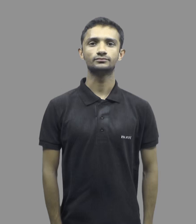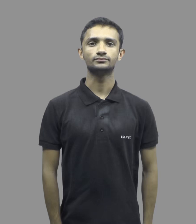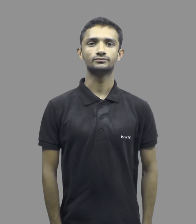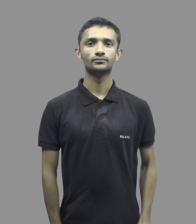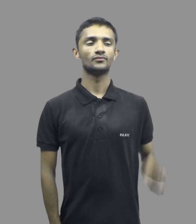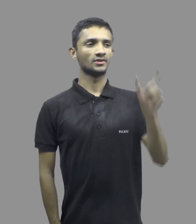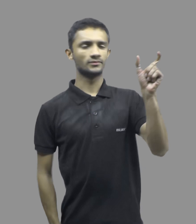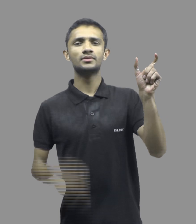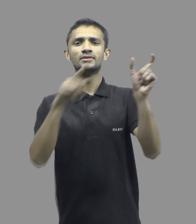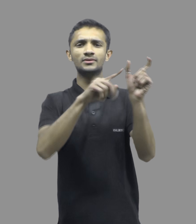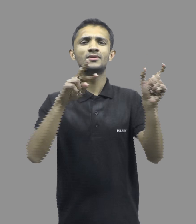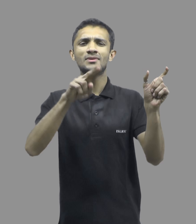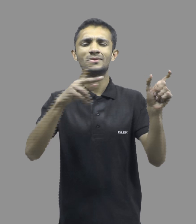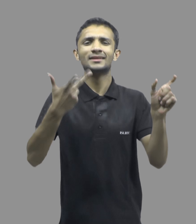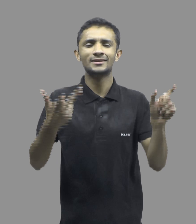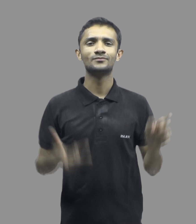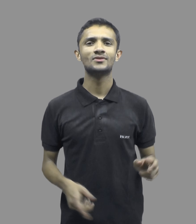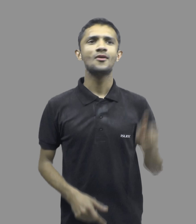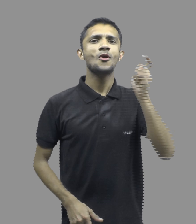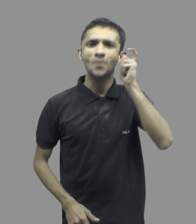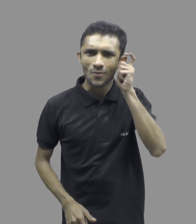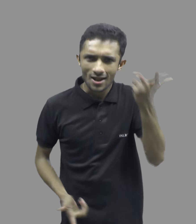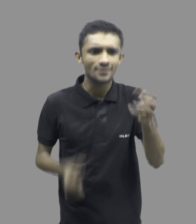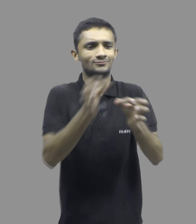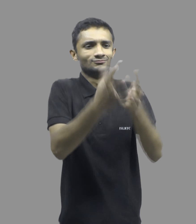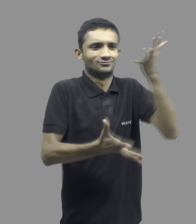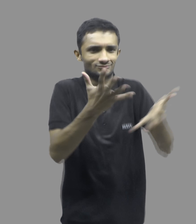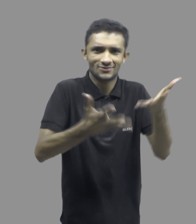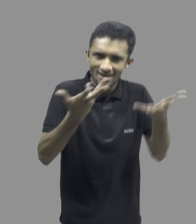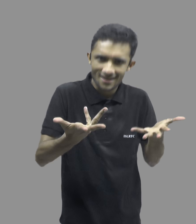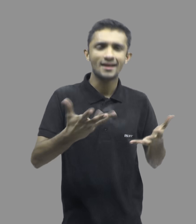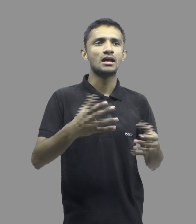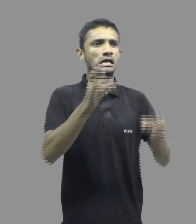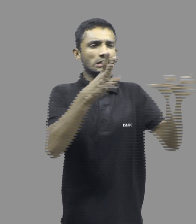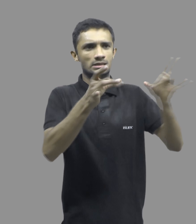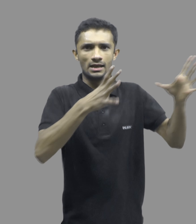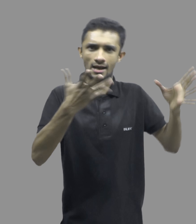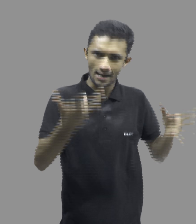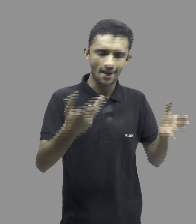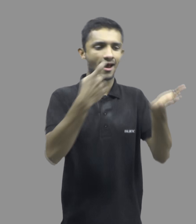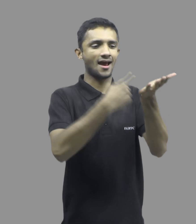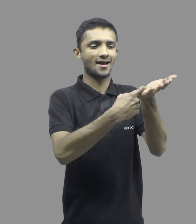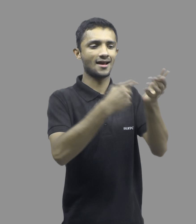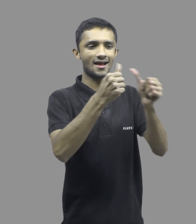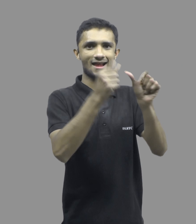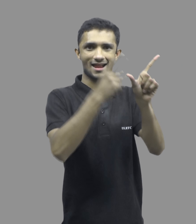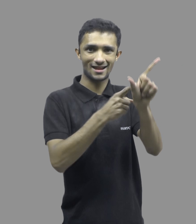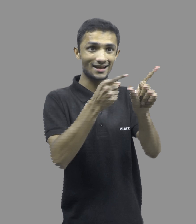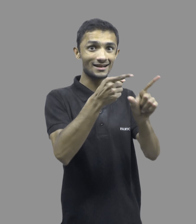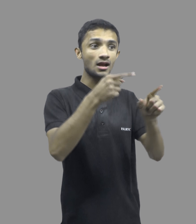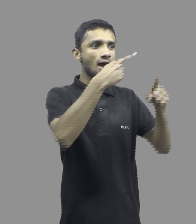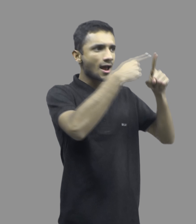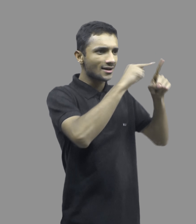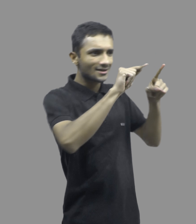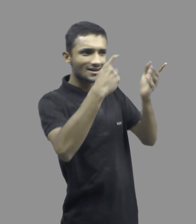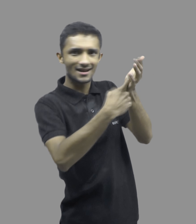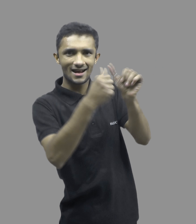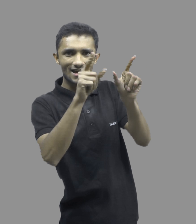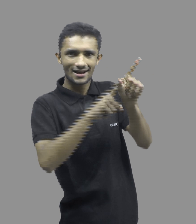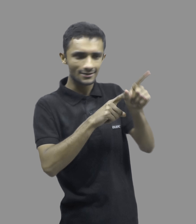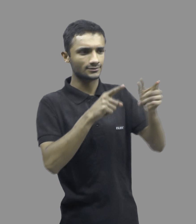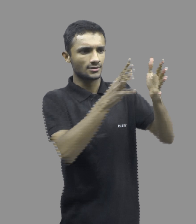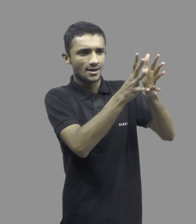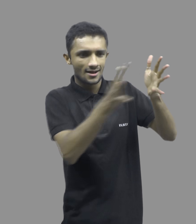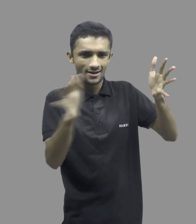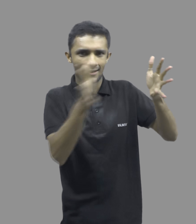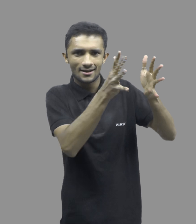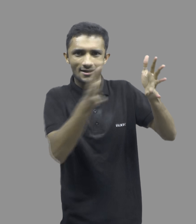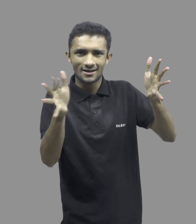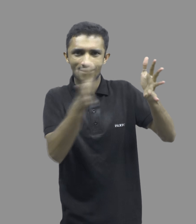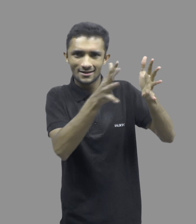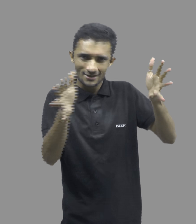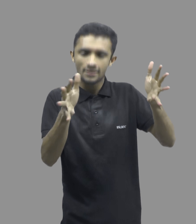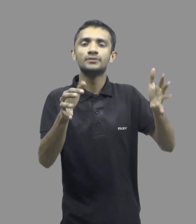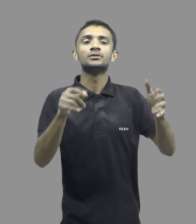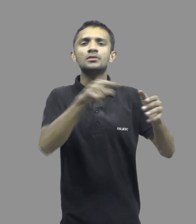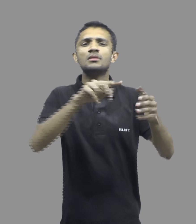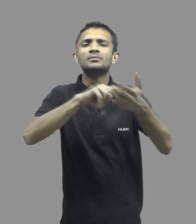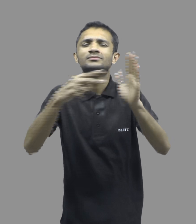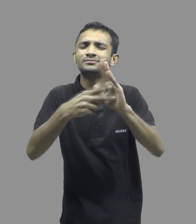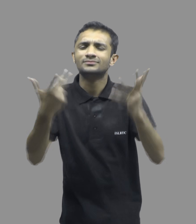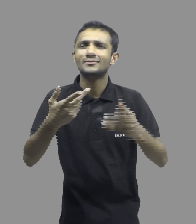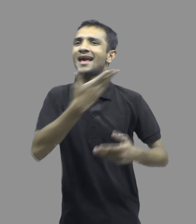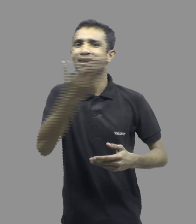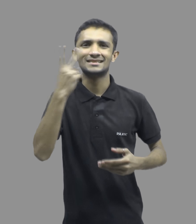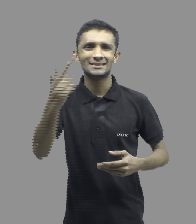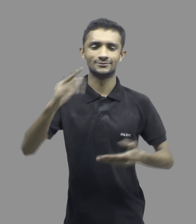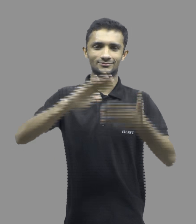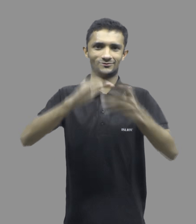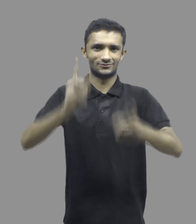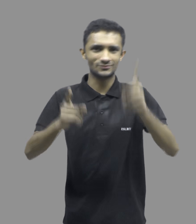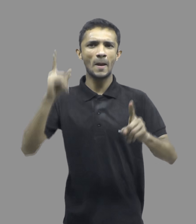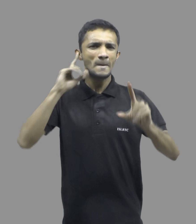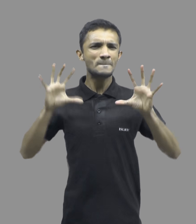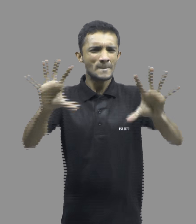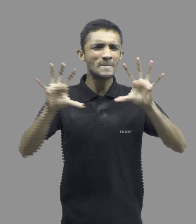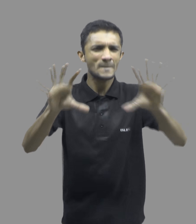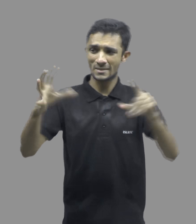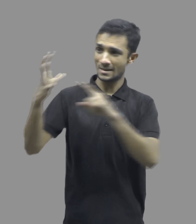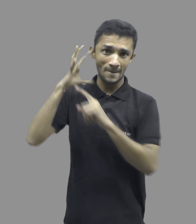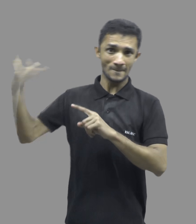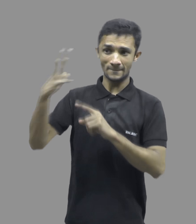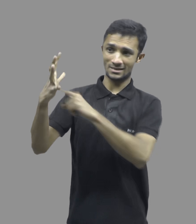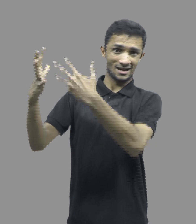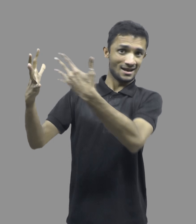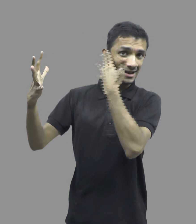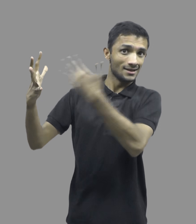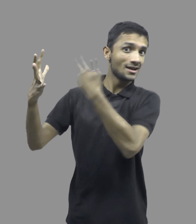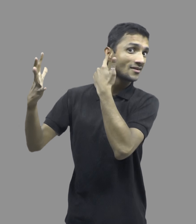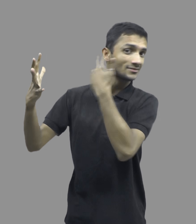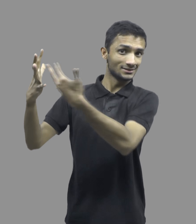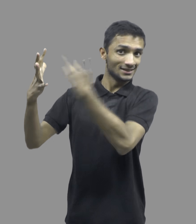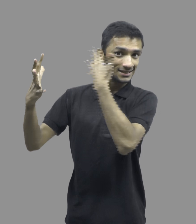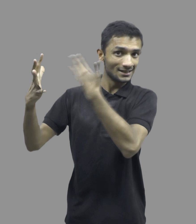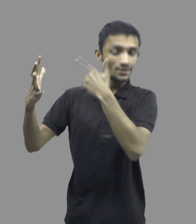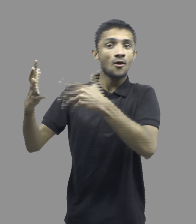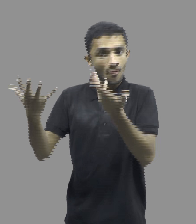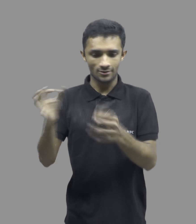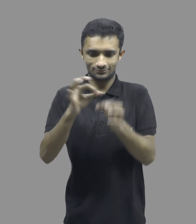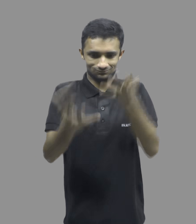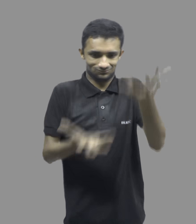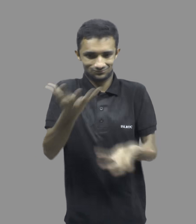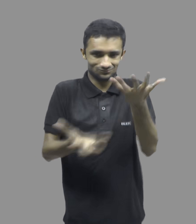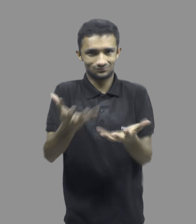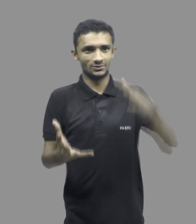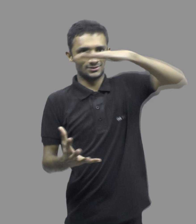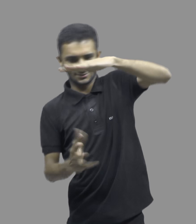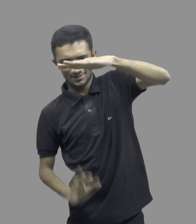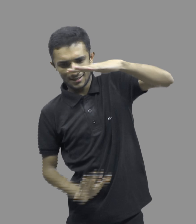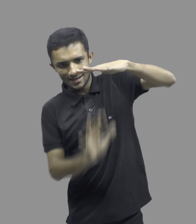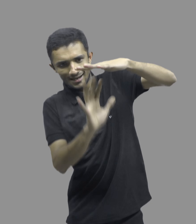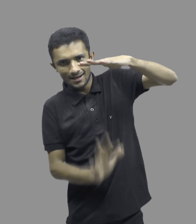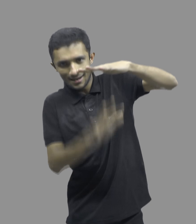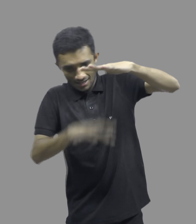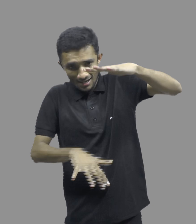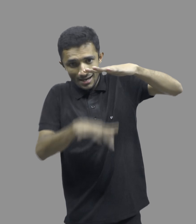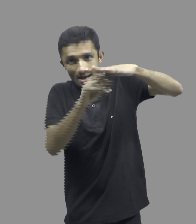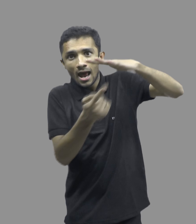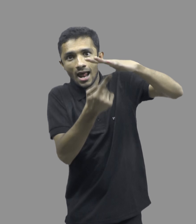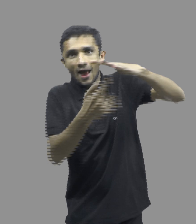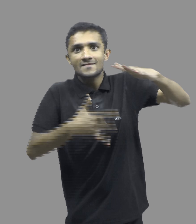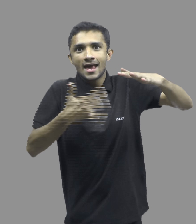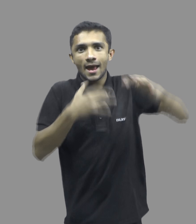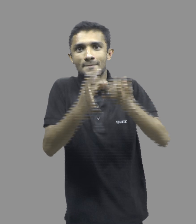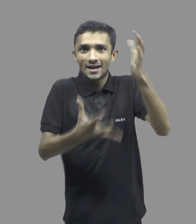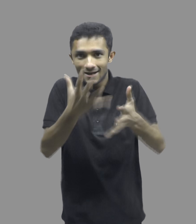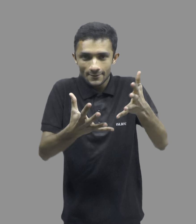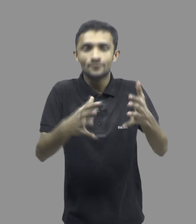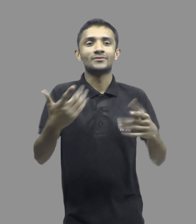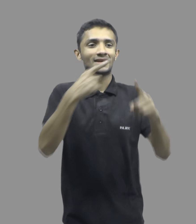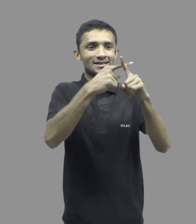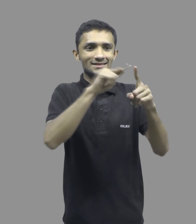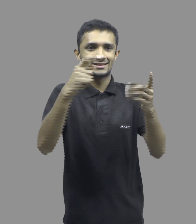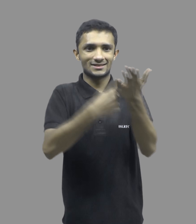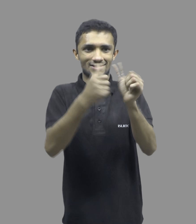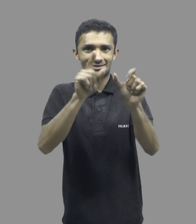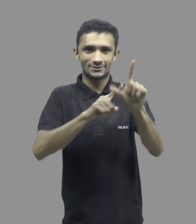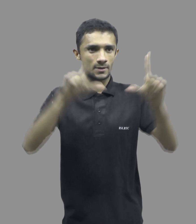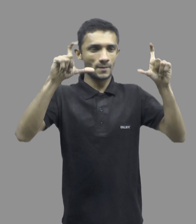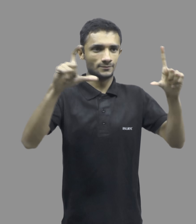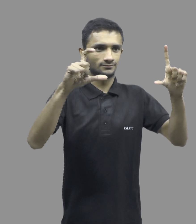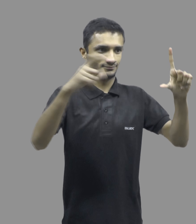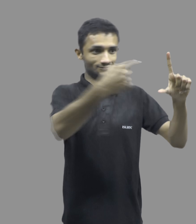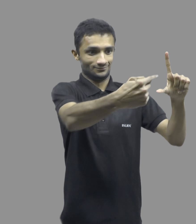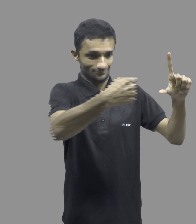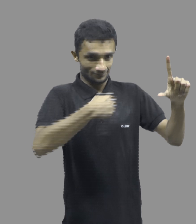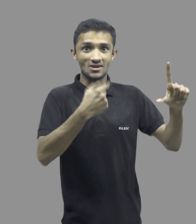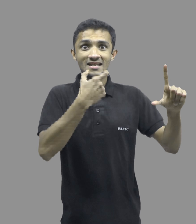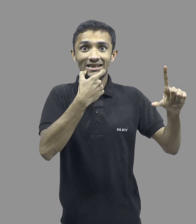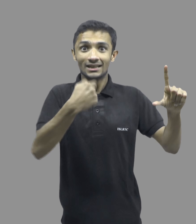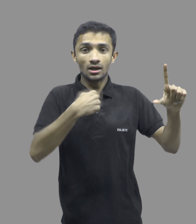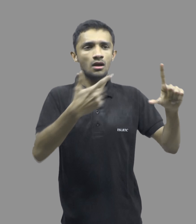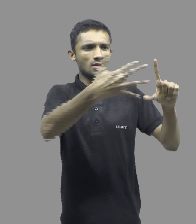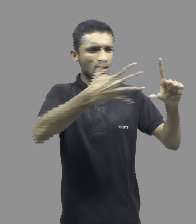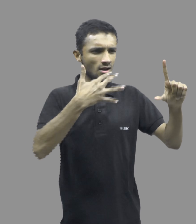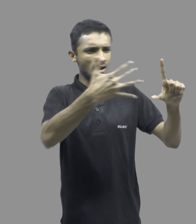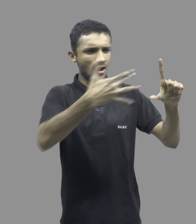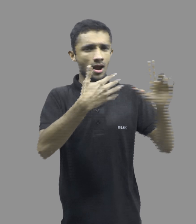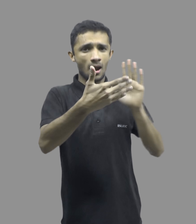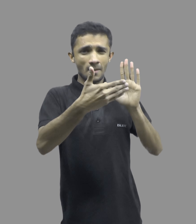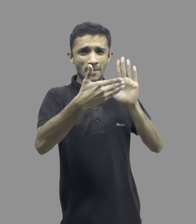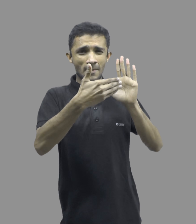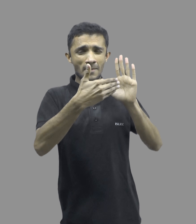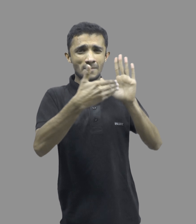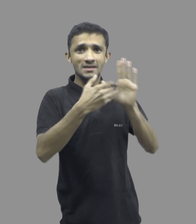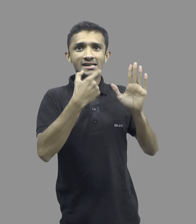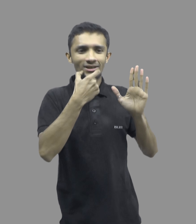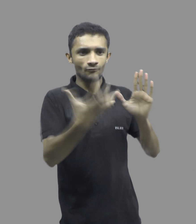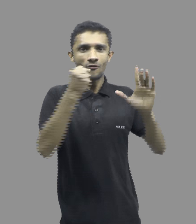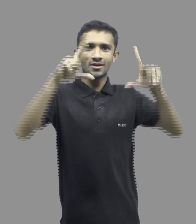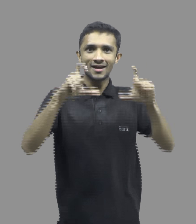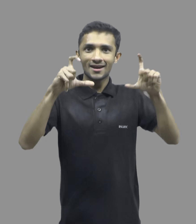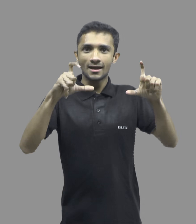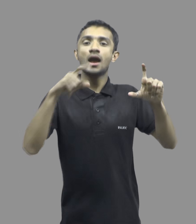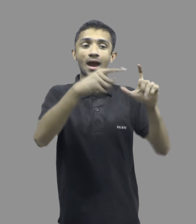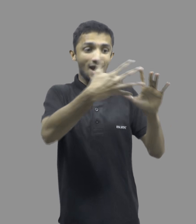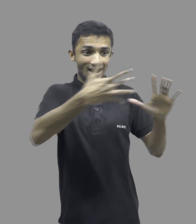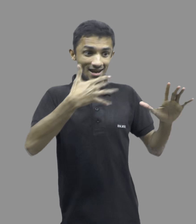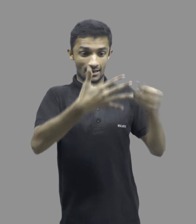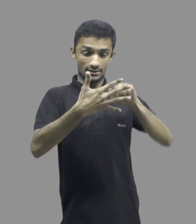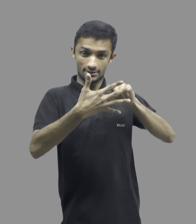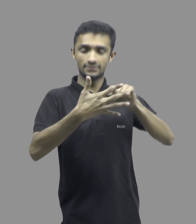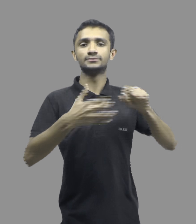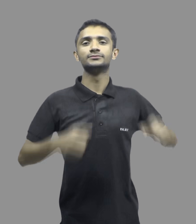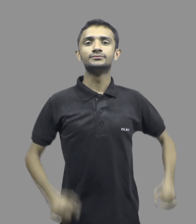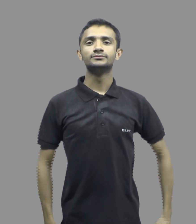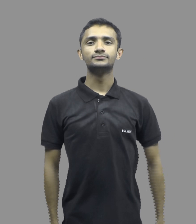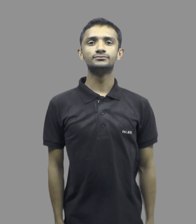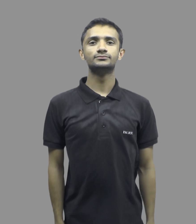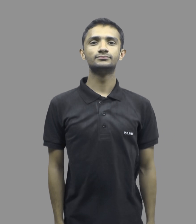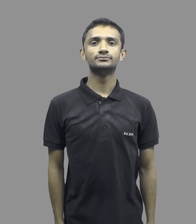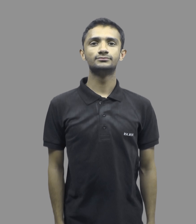Radiation (Explanantion)